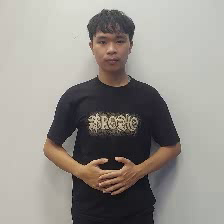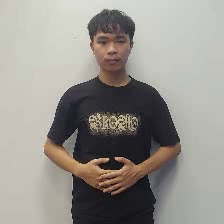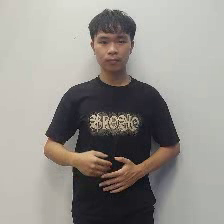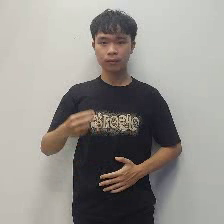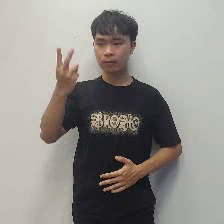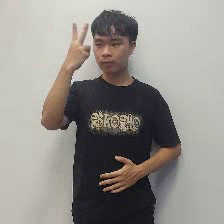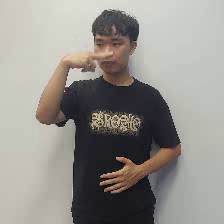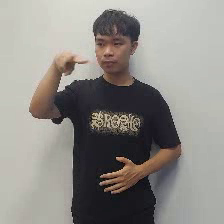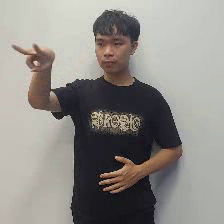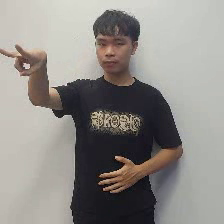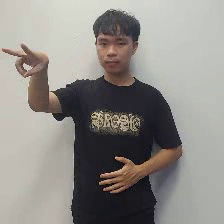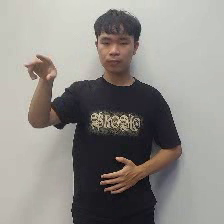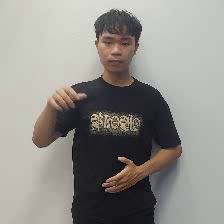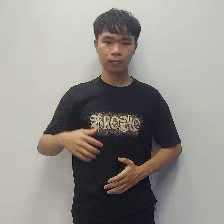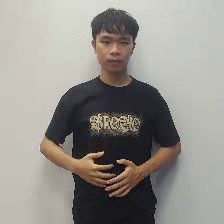Nhìn